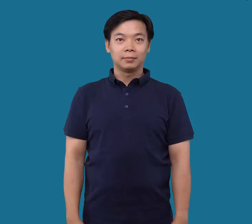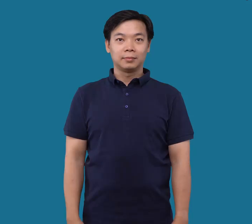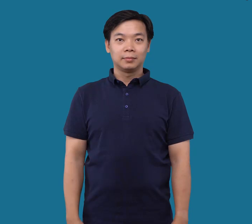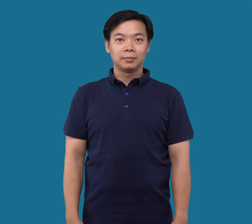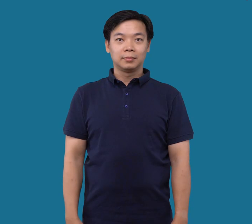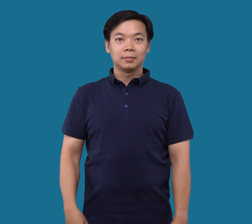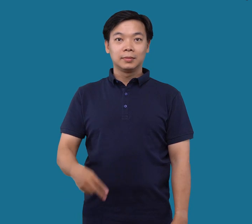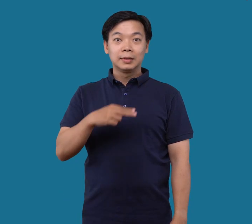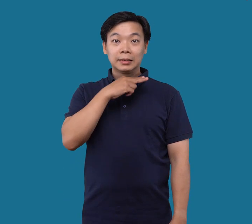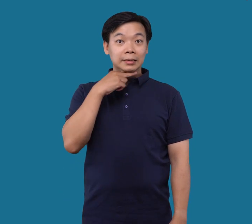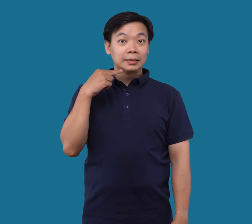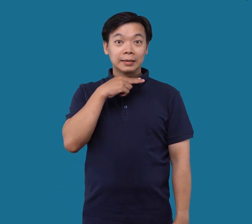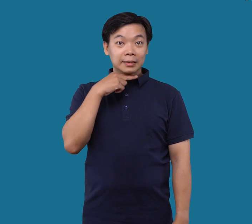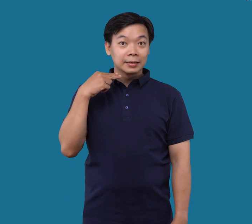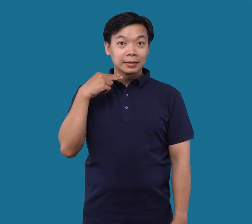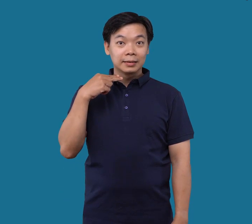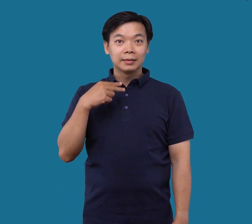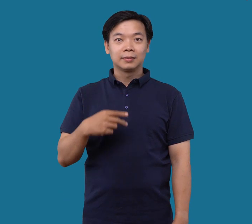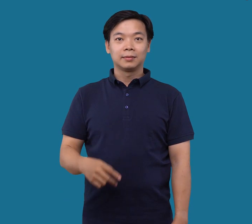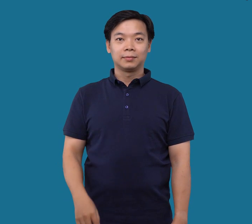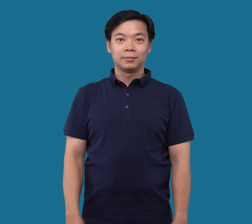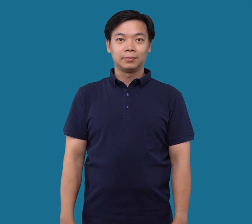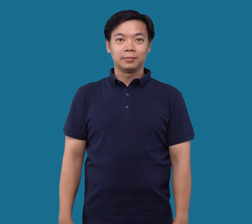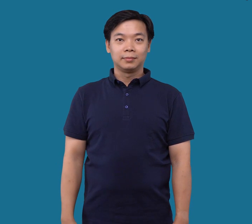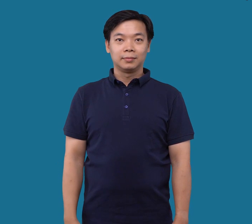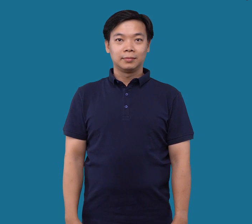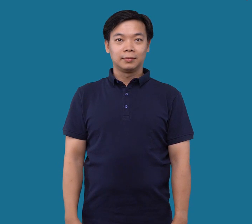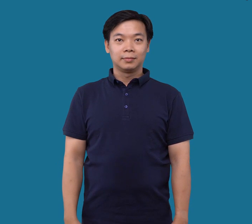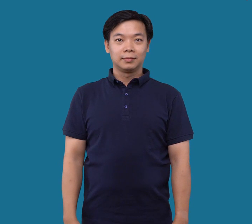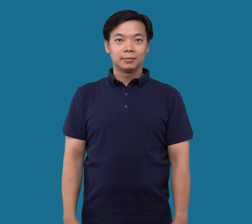Anh (nước Anh)